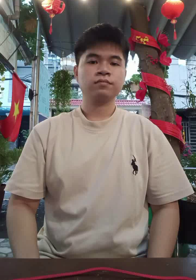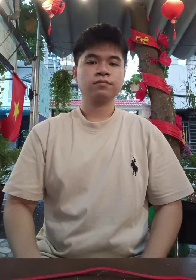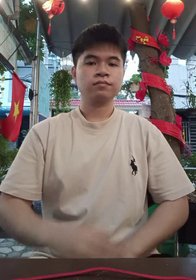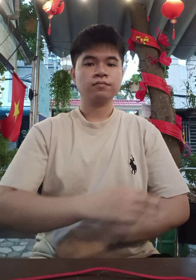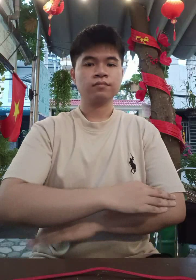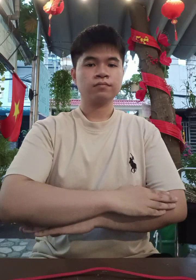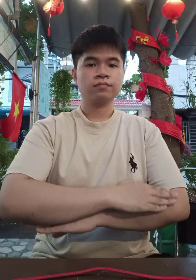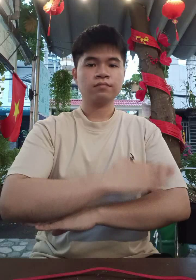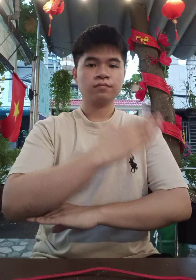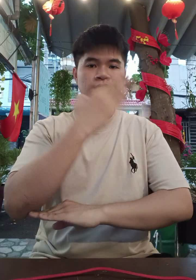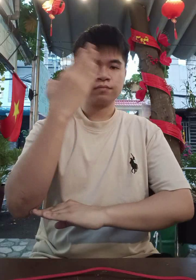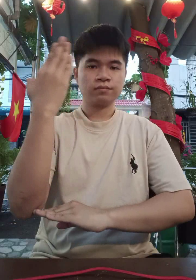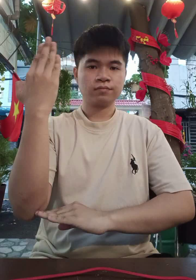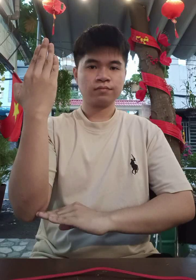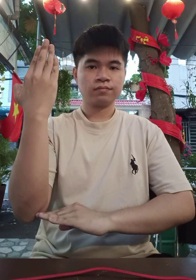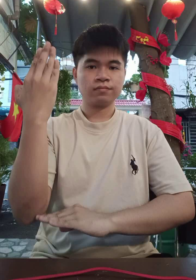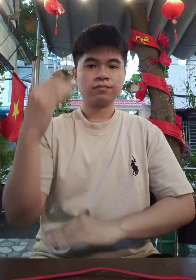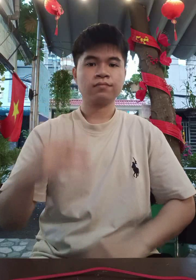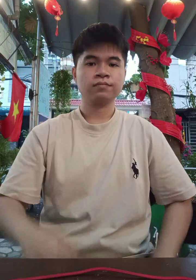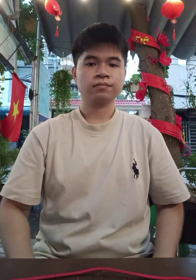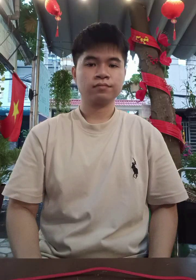buoi sang